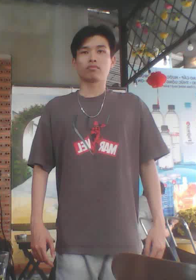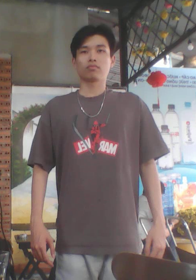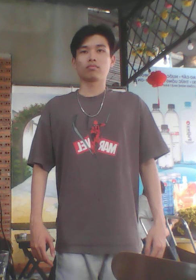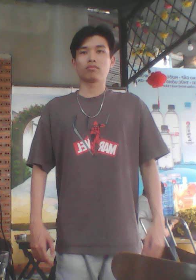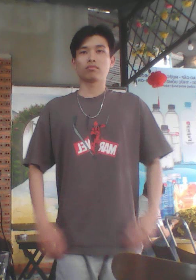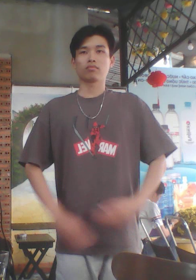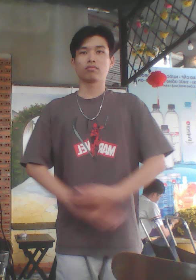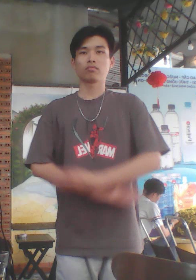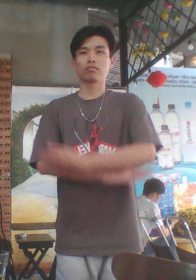buổi sáng